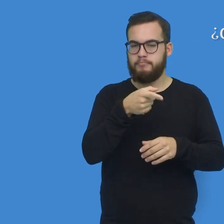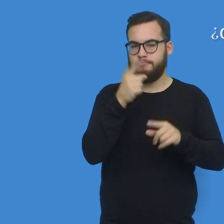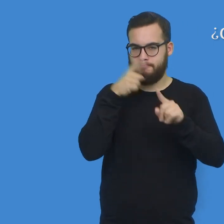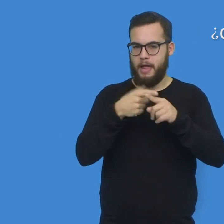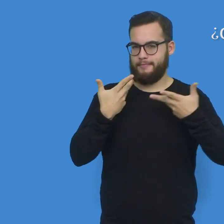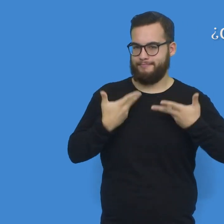objetivo